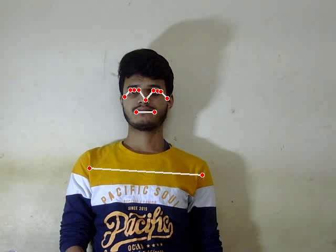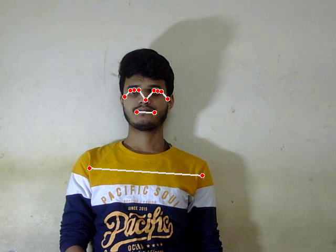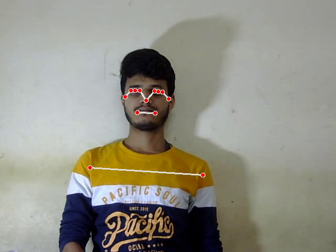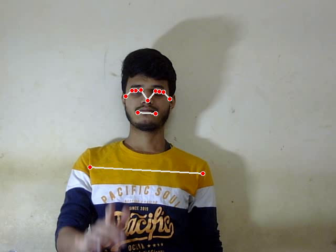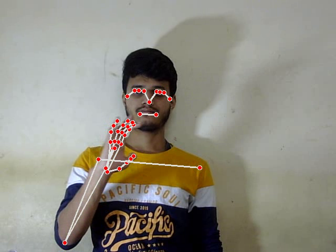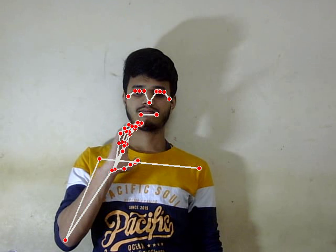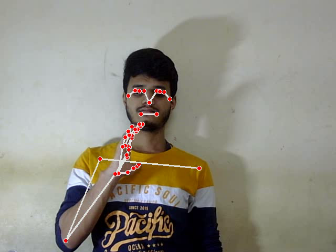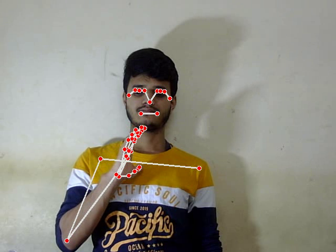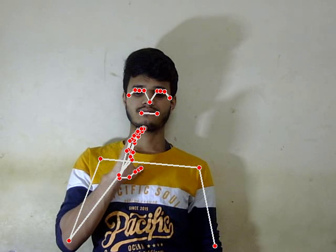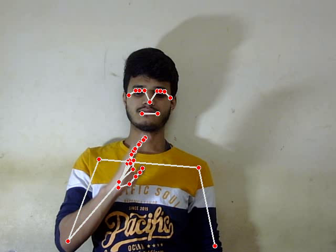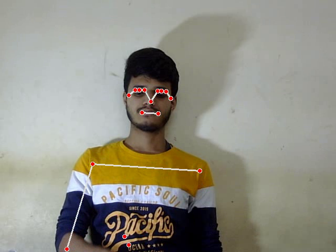fine